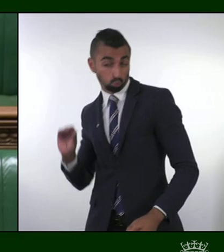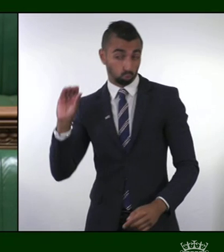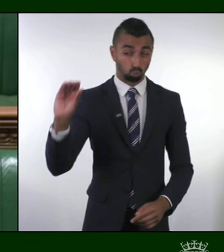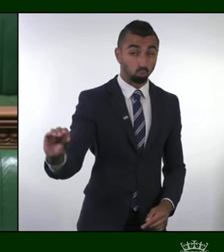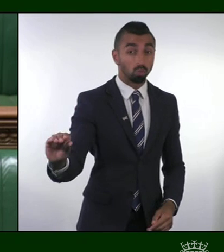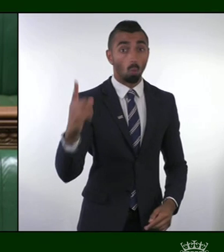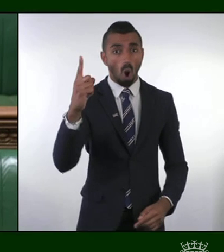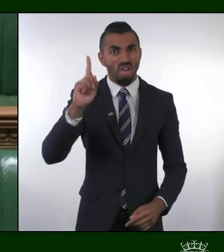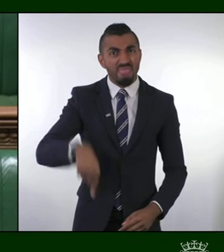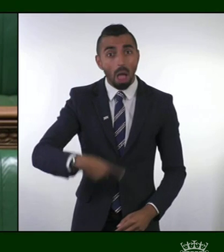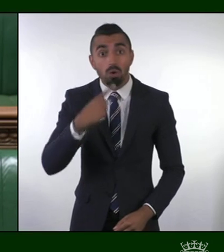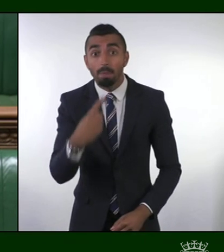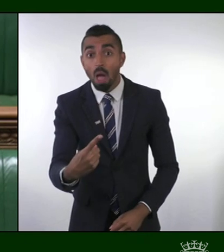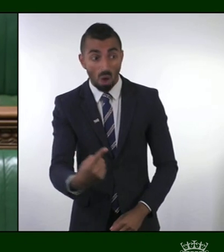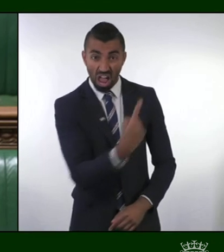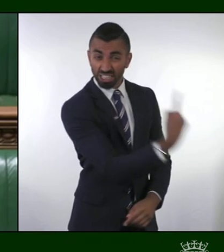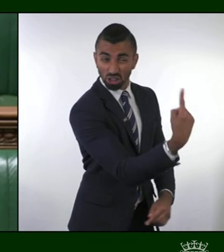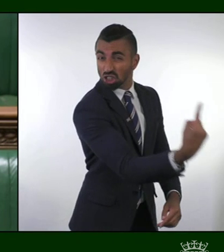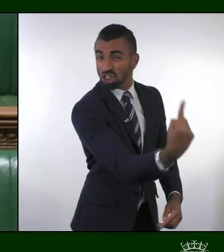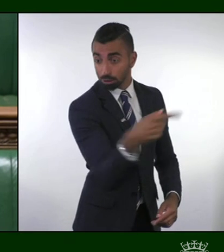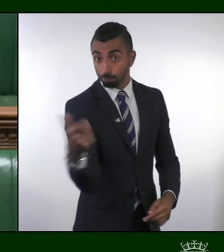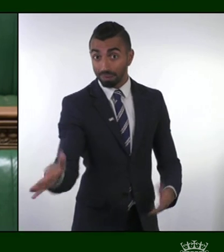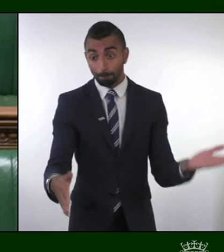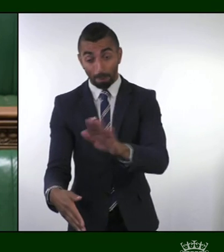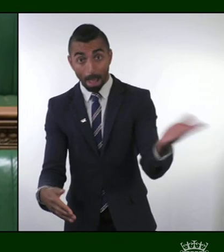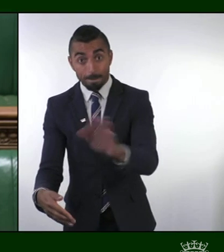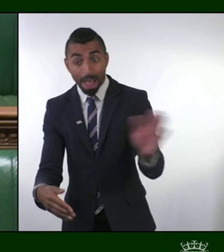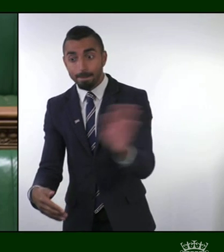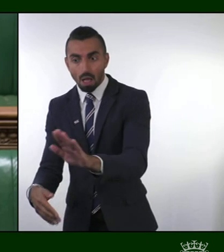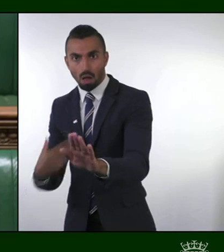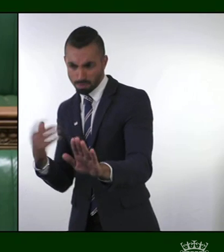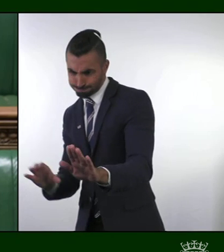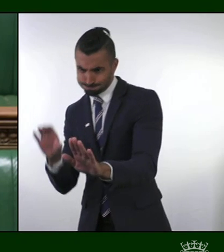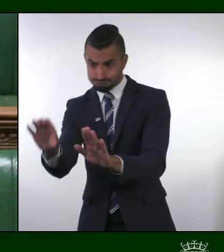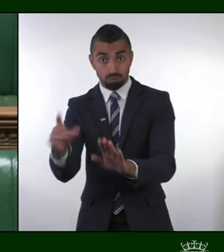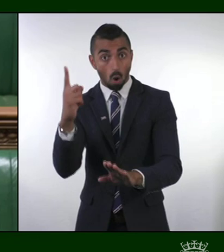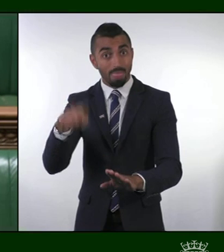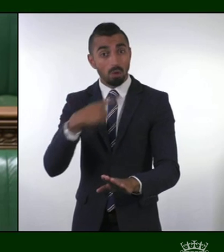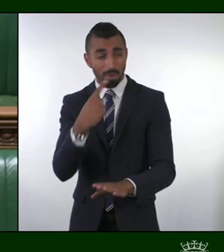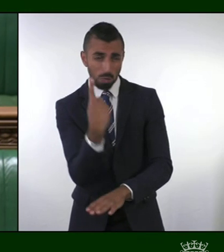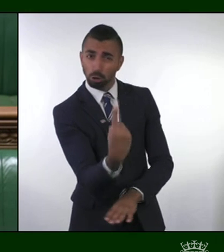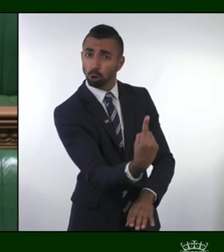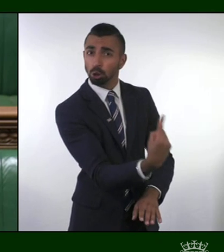It is vital that people are not just returning for the sake of it; they need to be doing decent work.